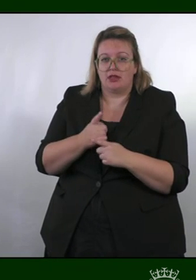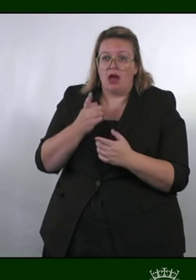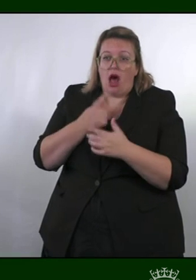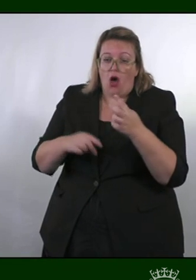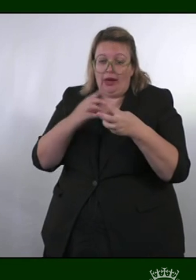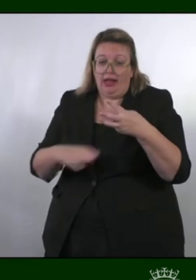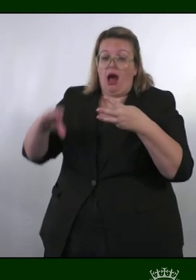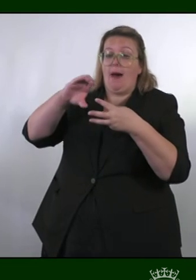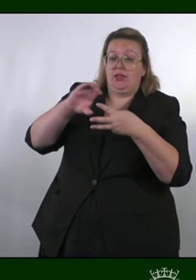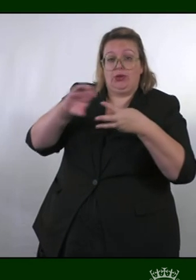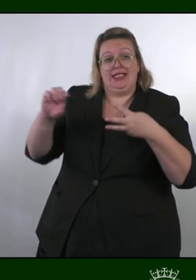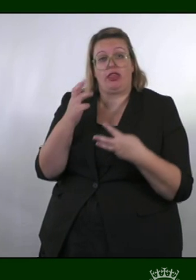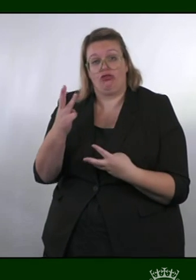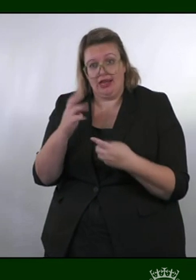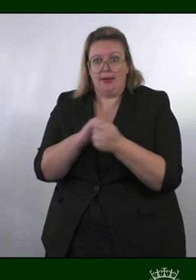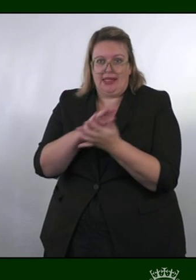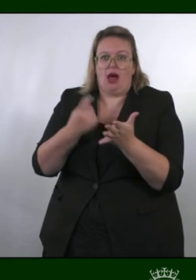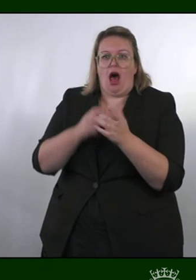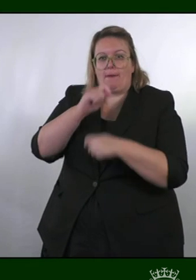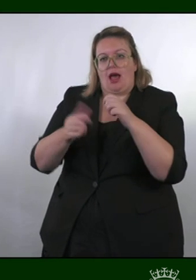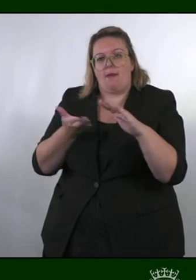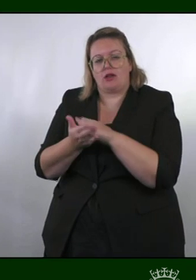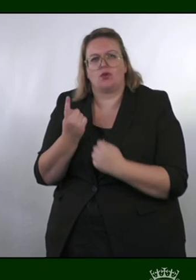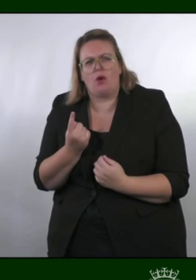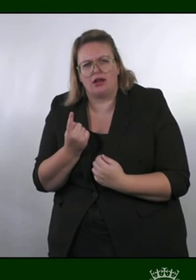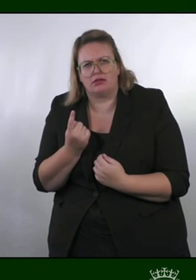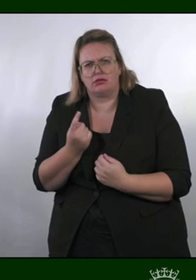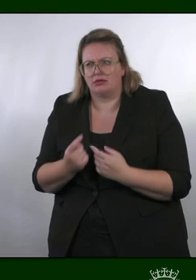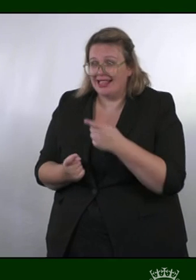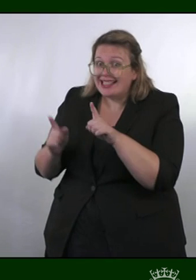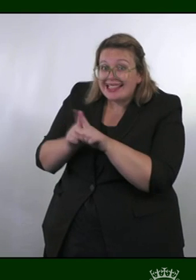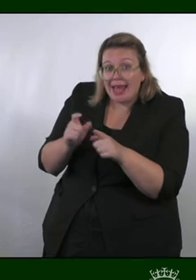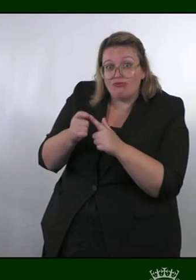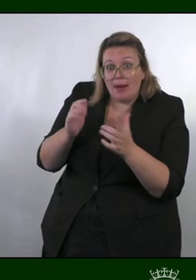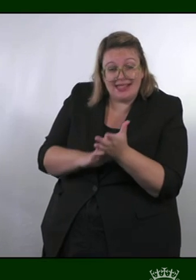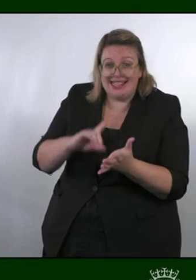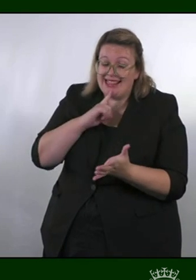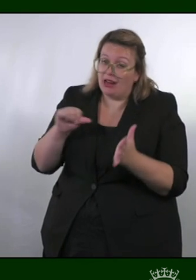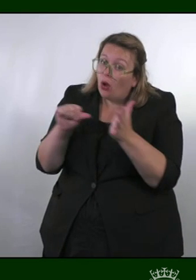On the same day, the Prime Minister himself said that there was only a chance of getting infection rates down.